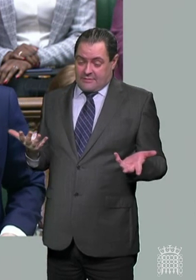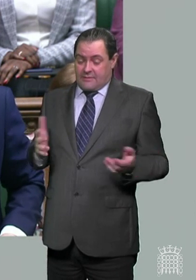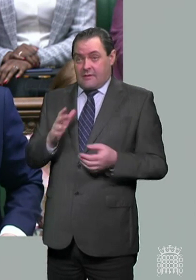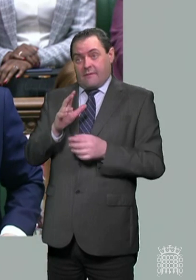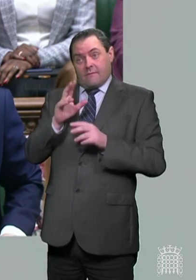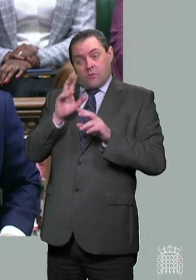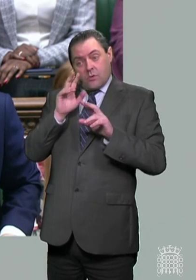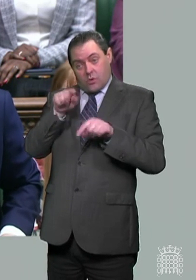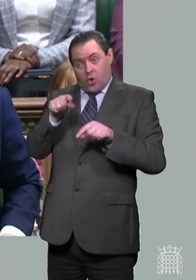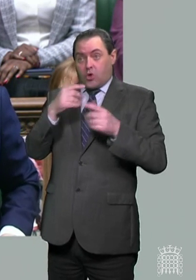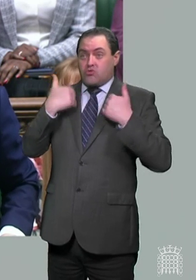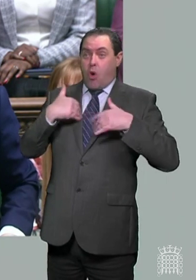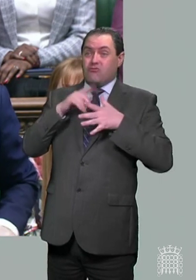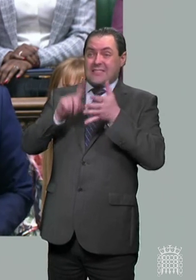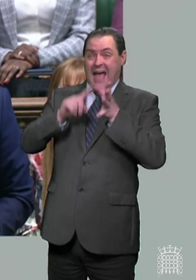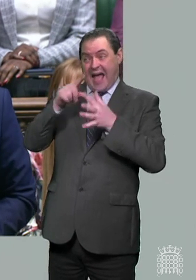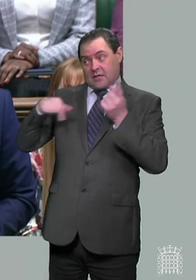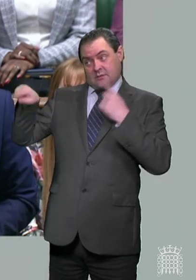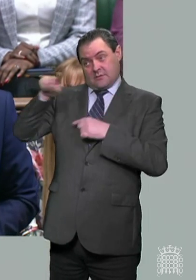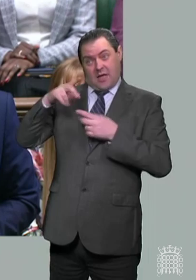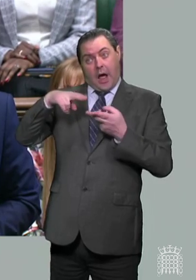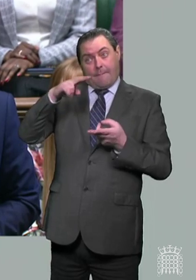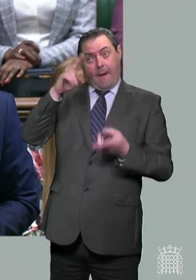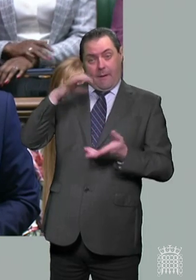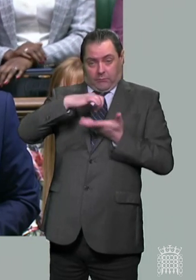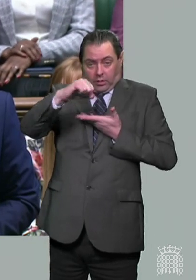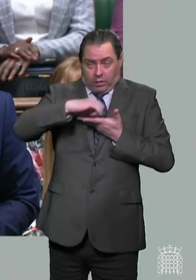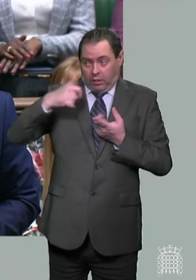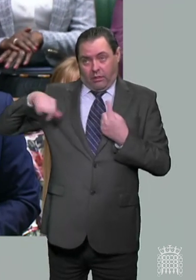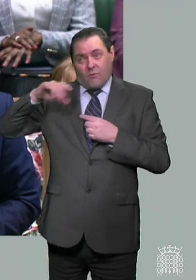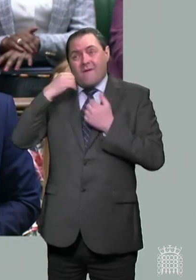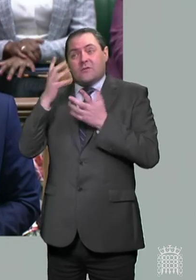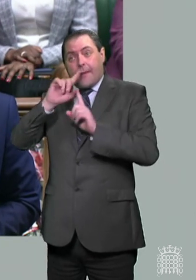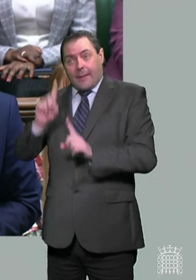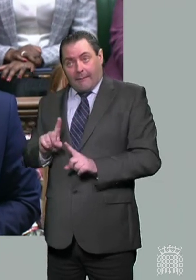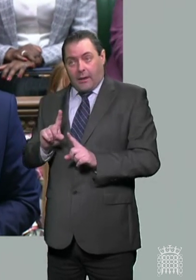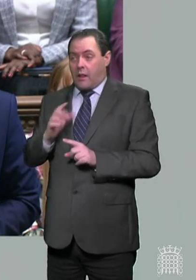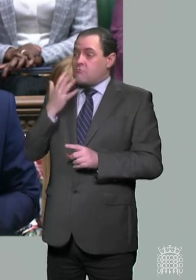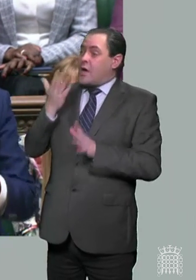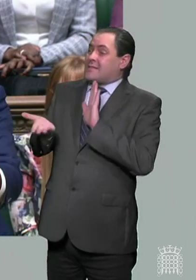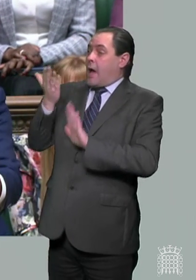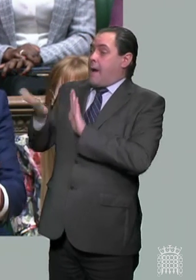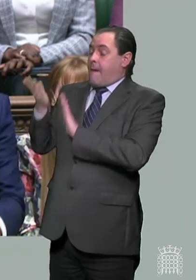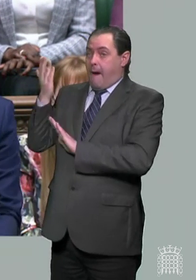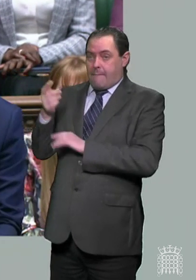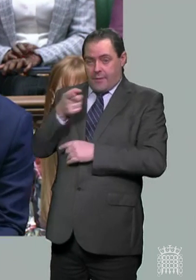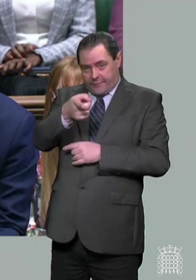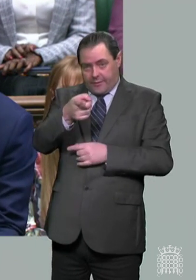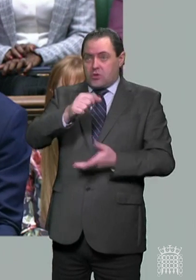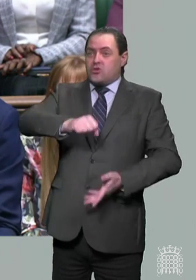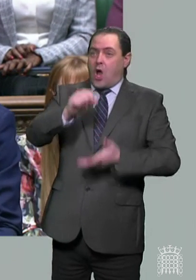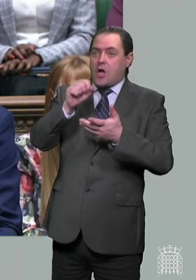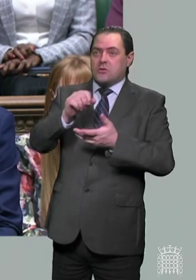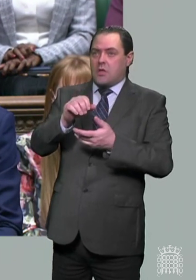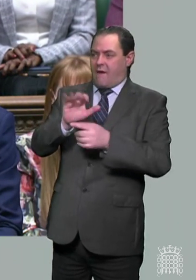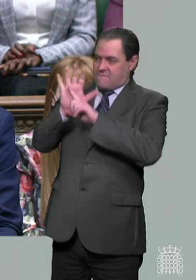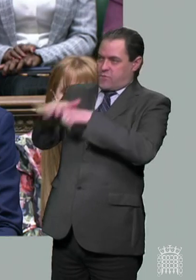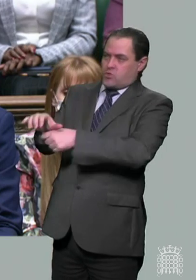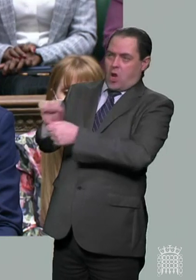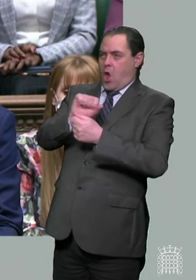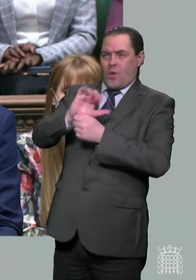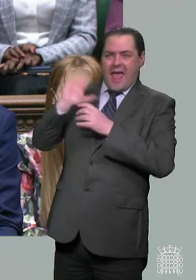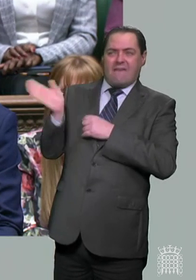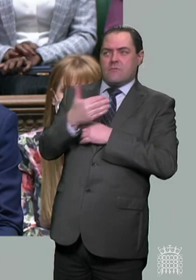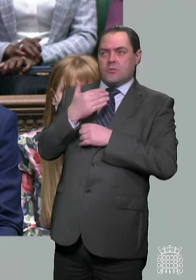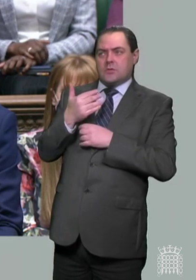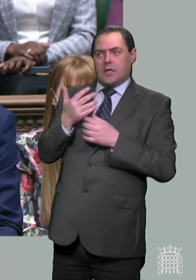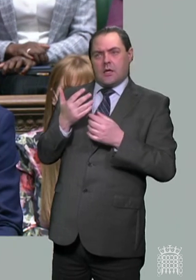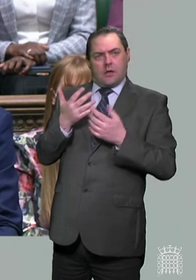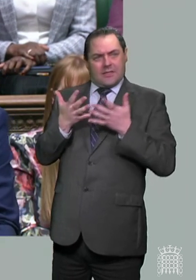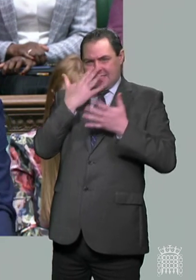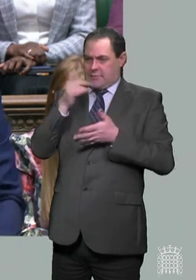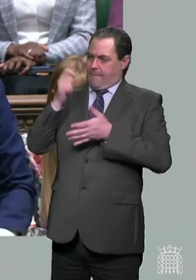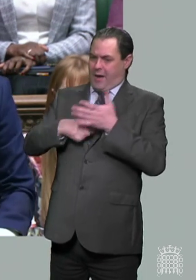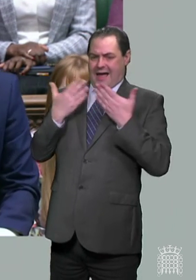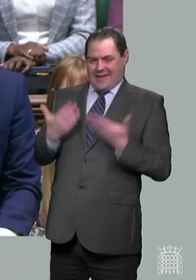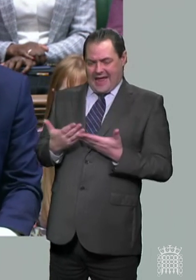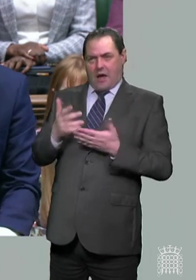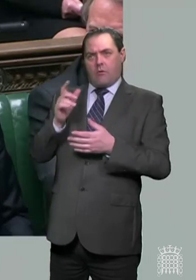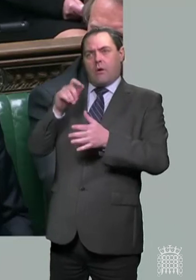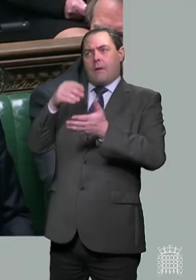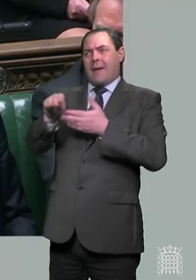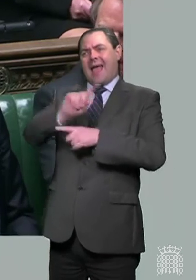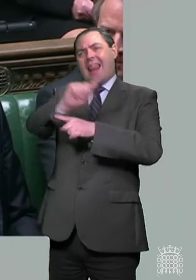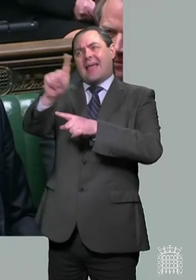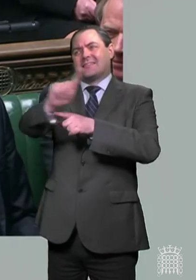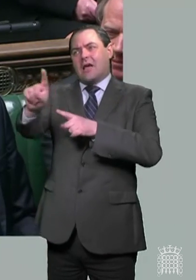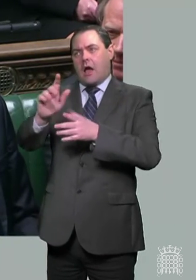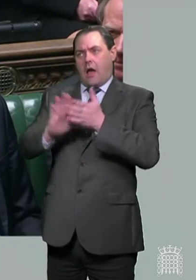On top of the Tory tax rises, on top of the soaring prices, the loan shark Chancellor and his unwitting sidekick have now cooked up a buy-now, pay-later scheme.